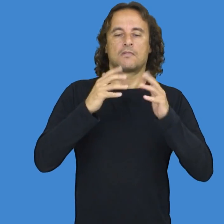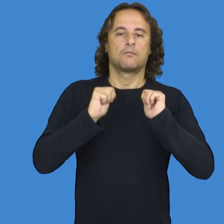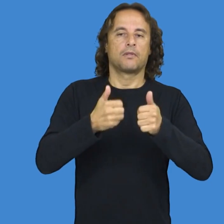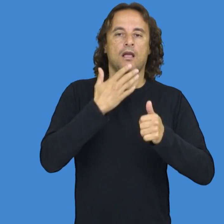empezar